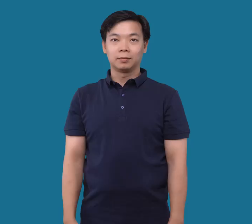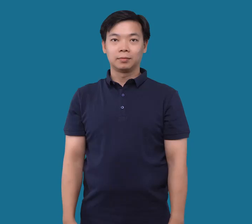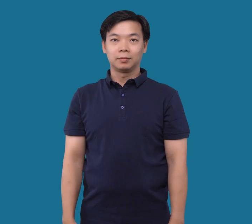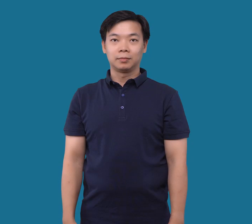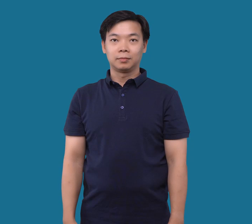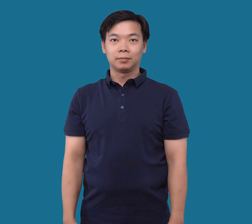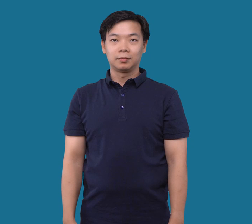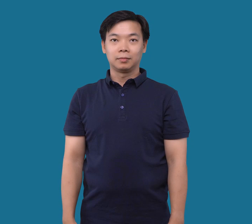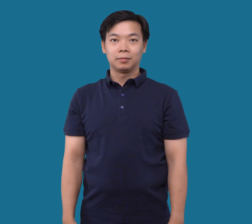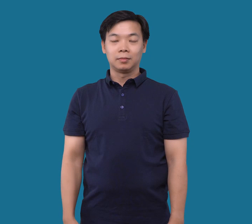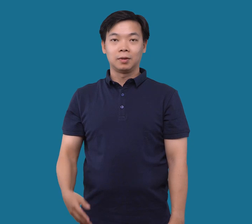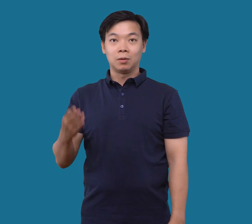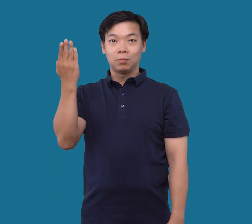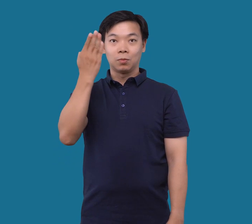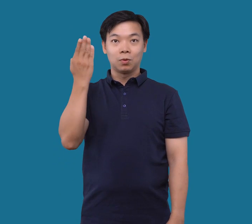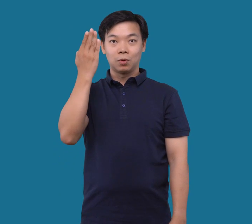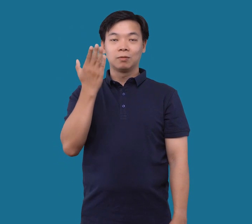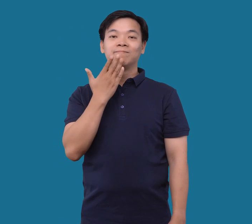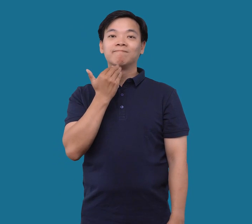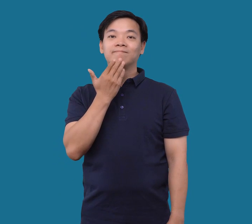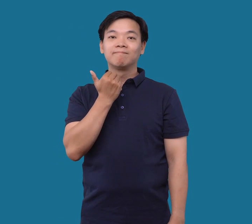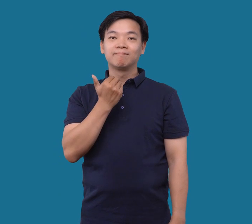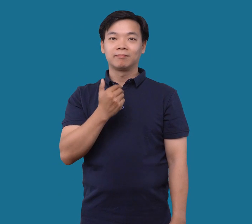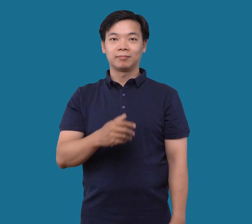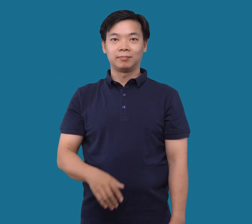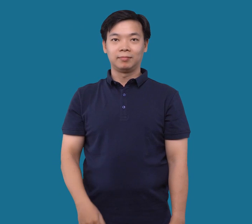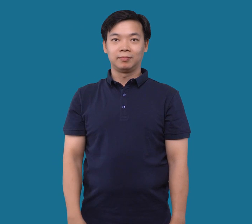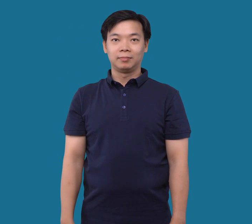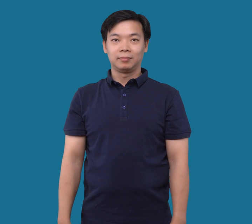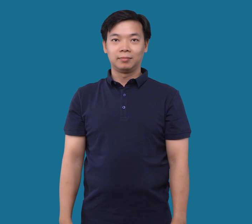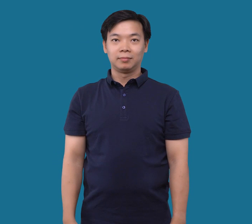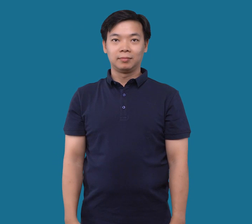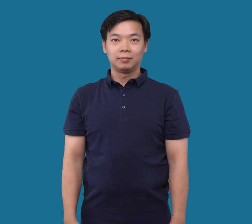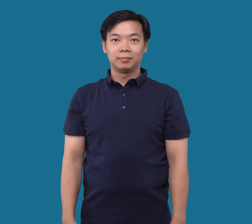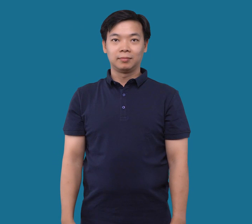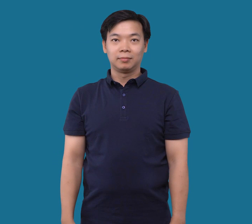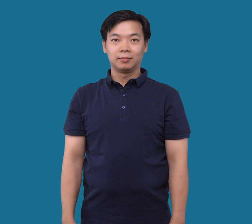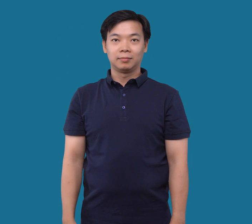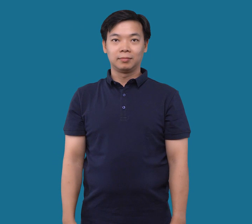bạn trai